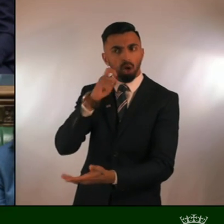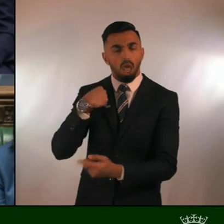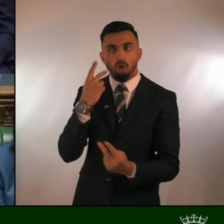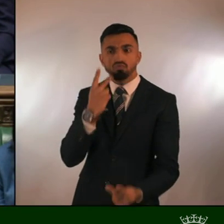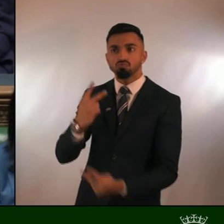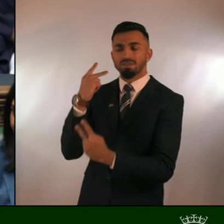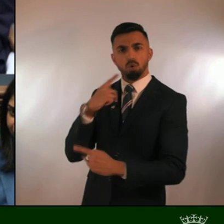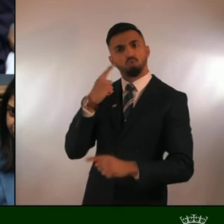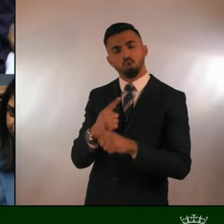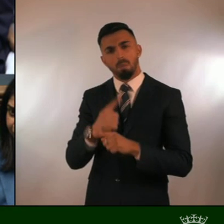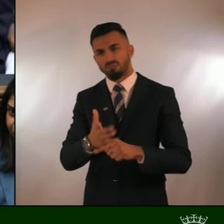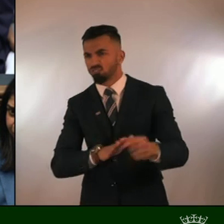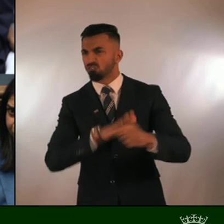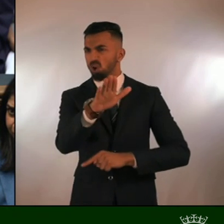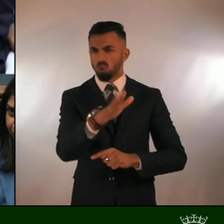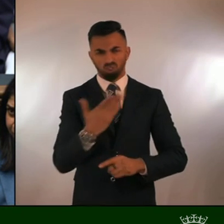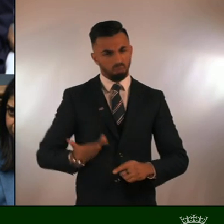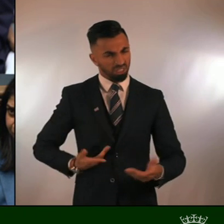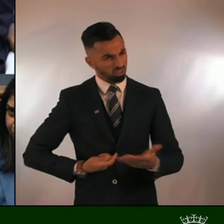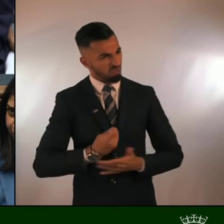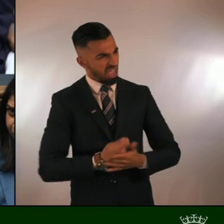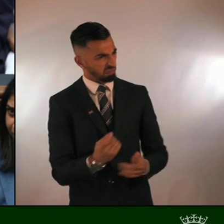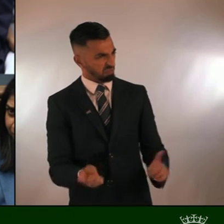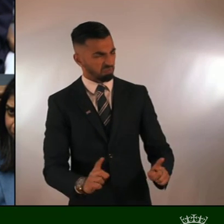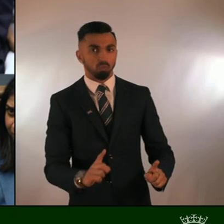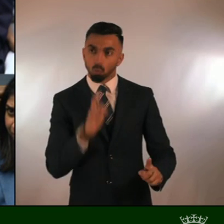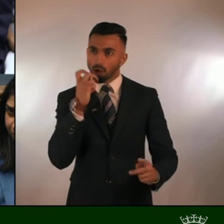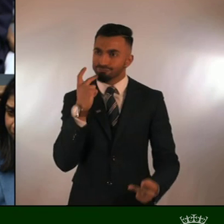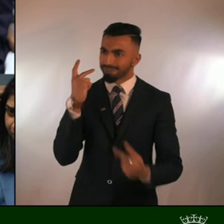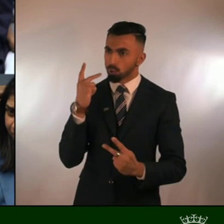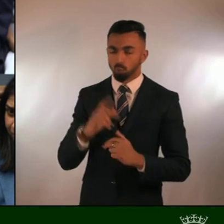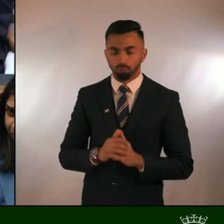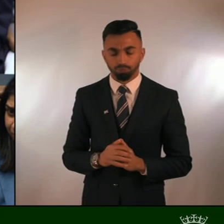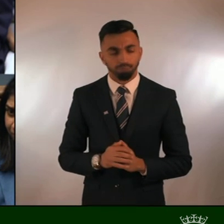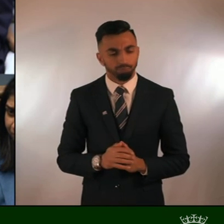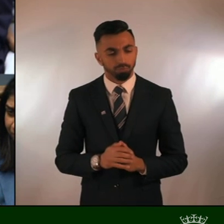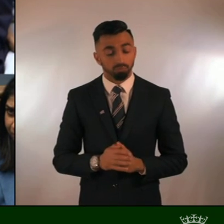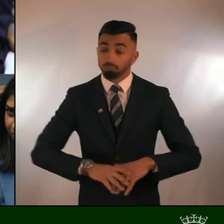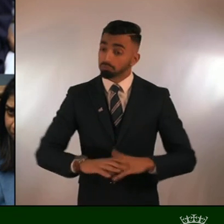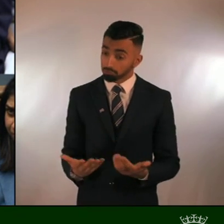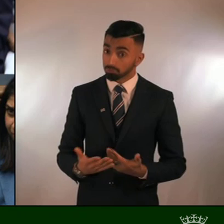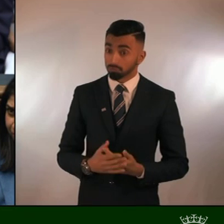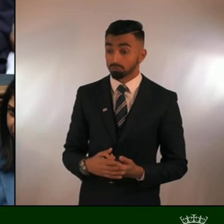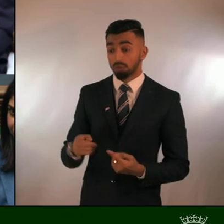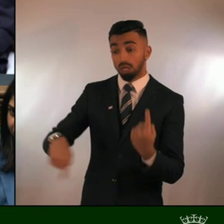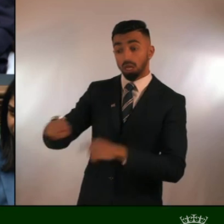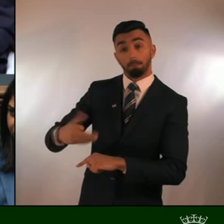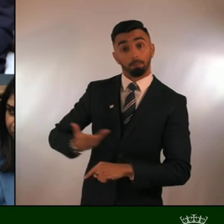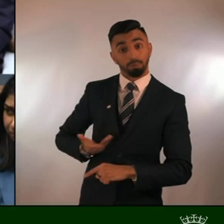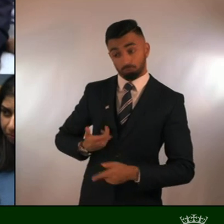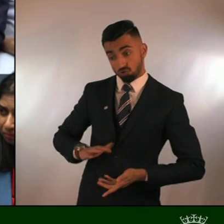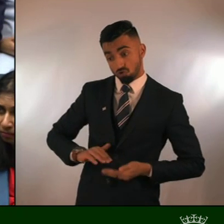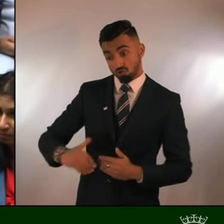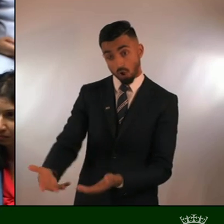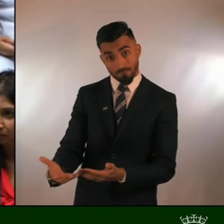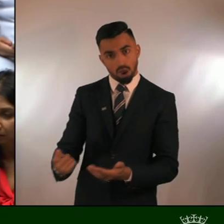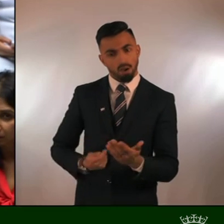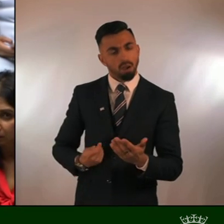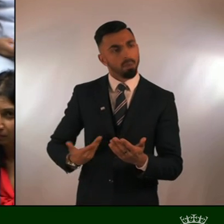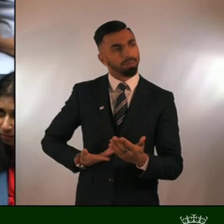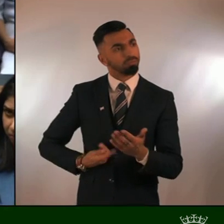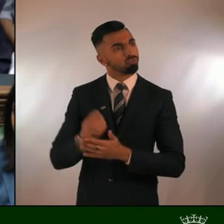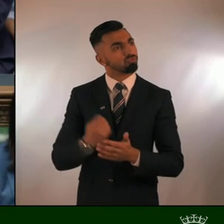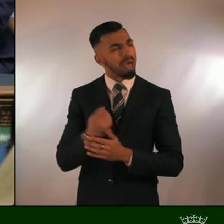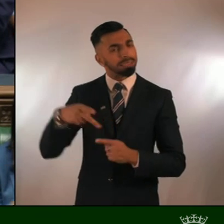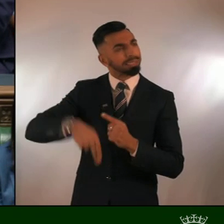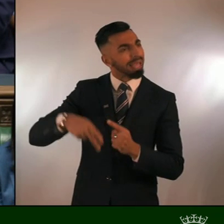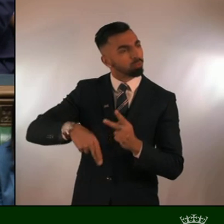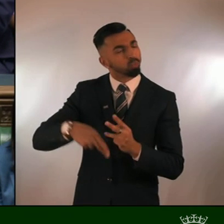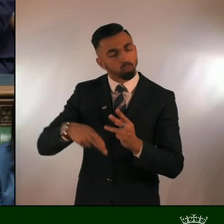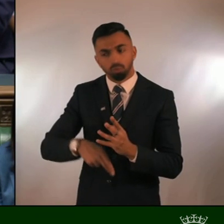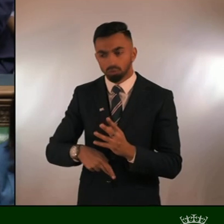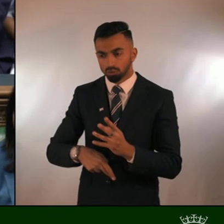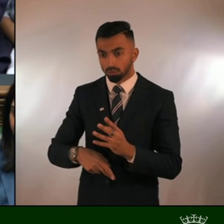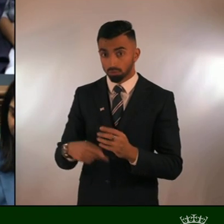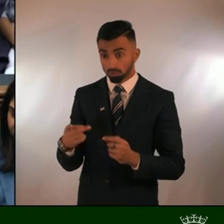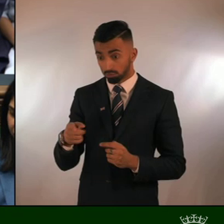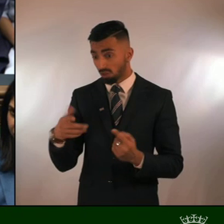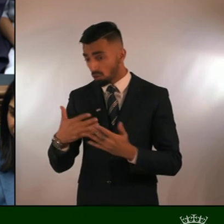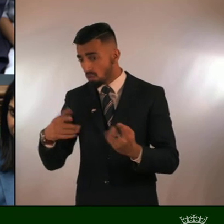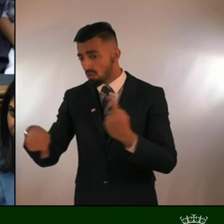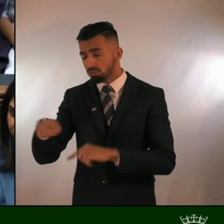But even with the temporary extension of the retail discount to the leisure and hospitality sectors, many of our smallest businesses already pay no business rates, so would not benefit from this policy.